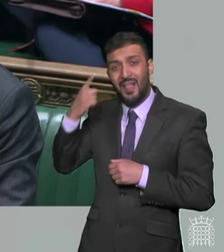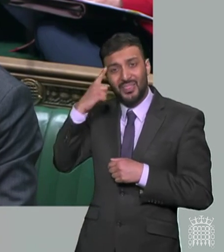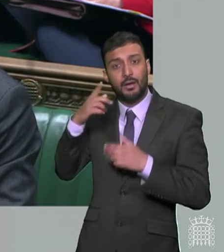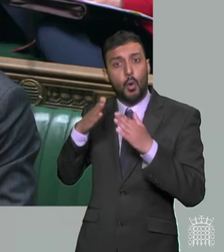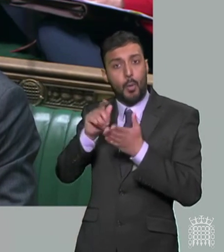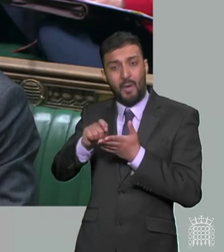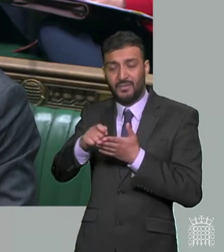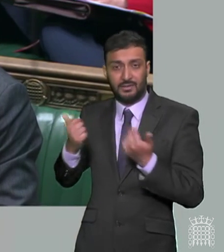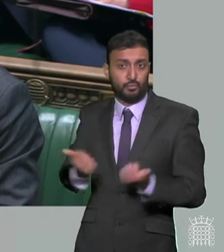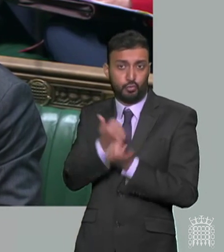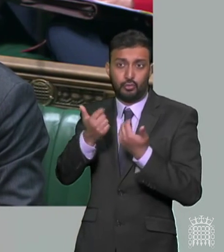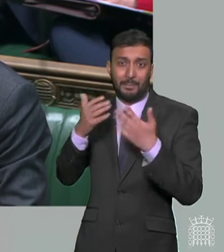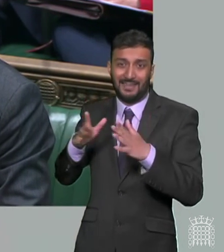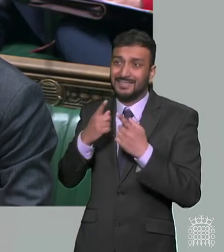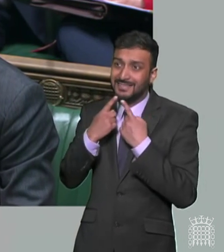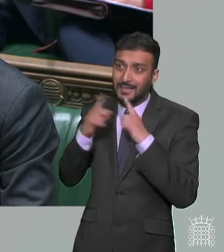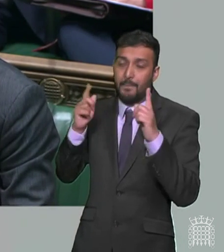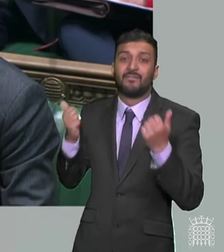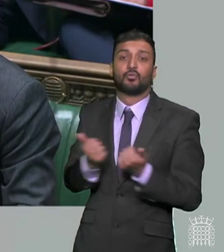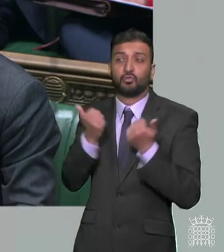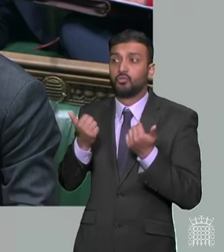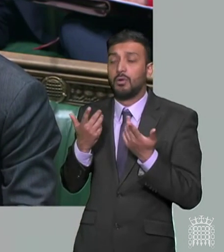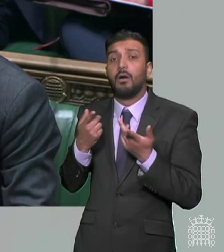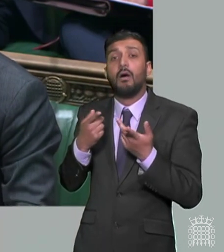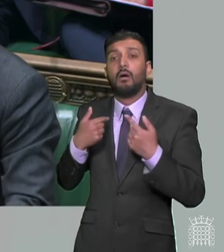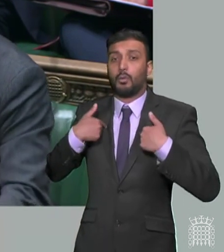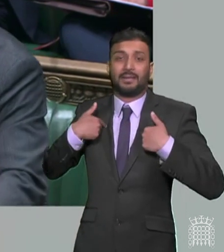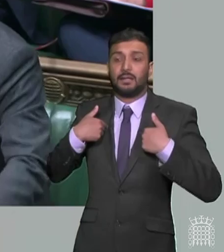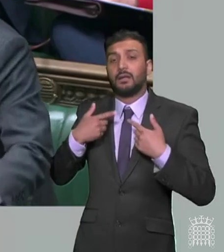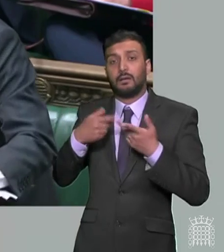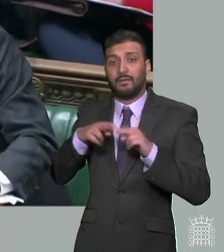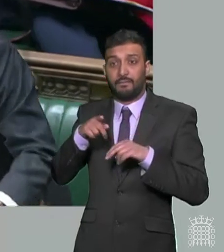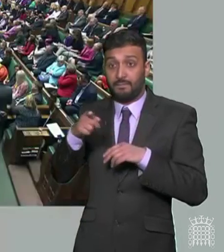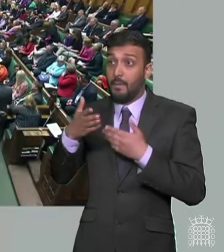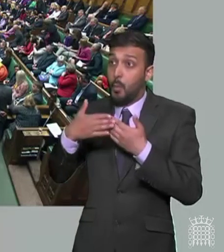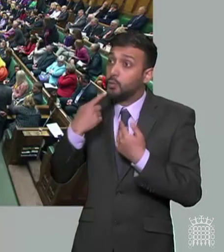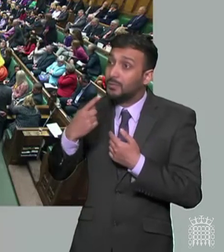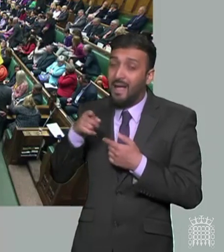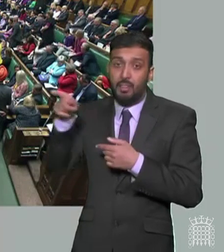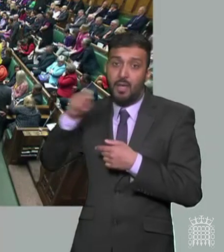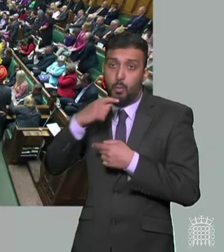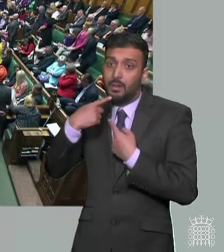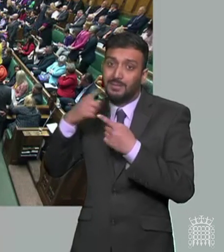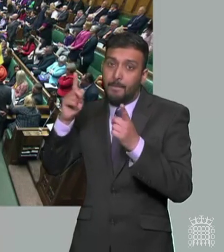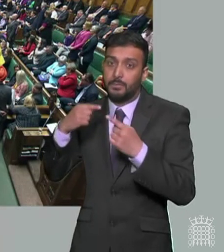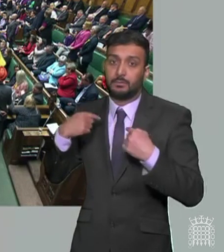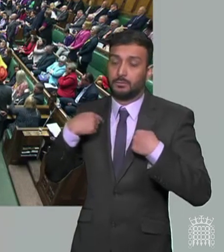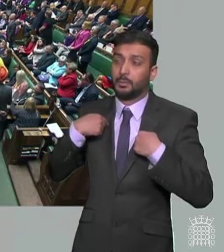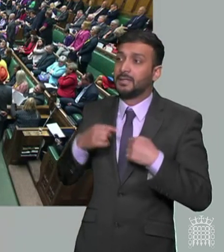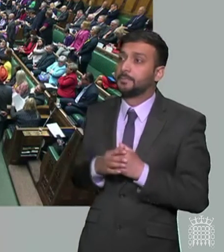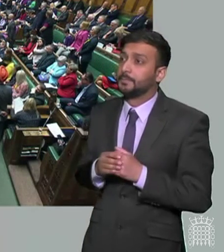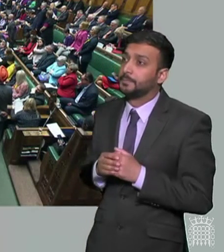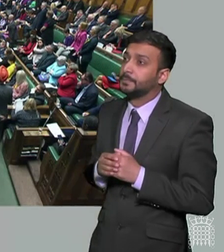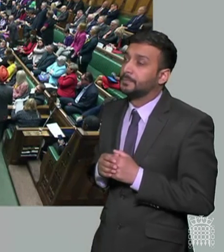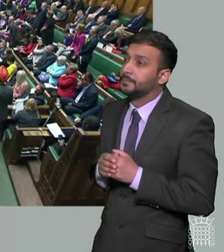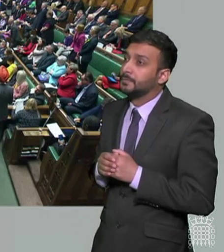If there is any further comment to make, it will make a statement.